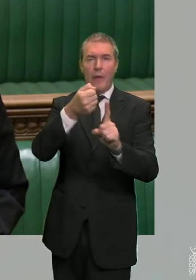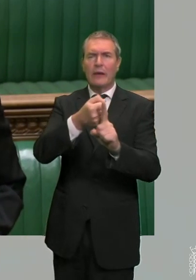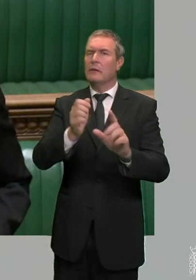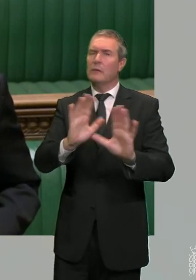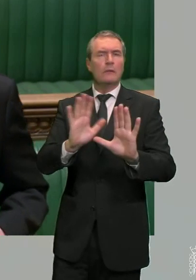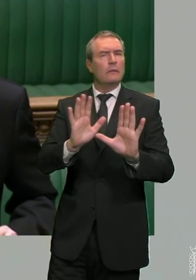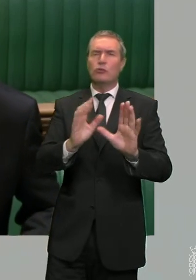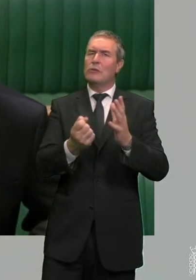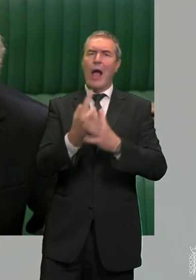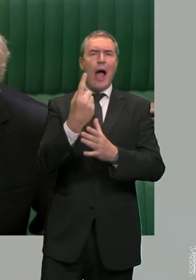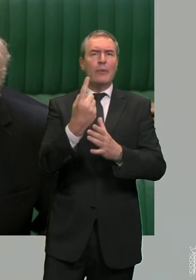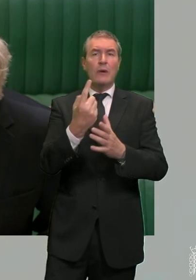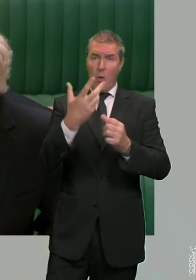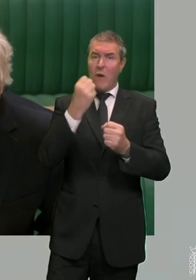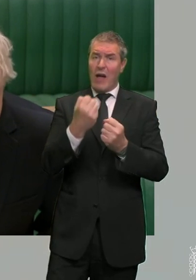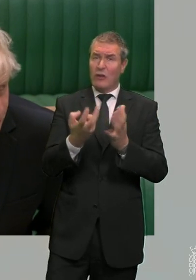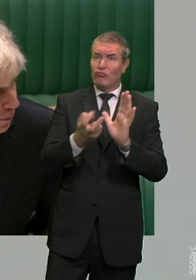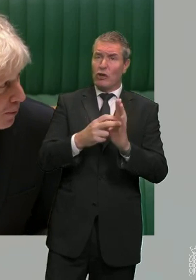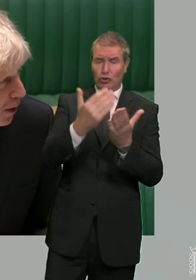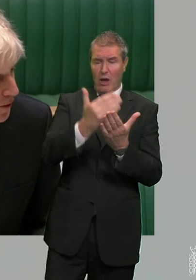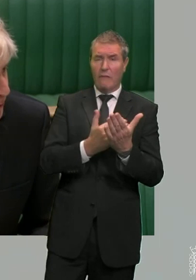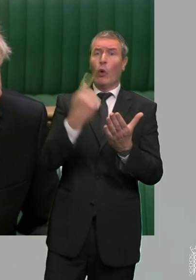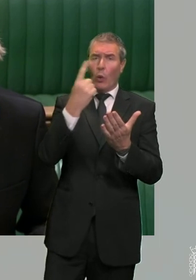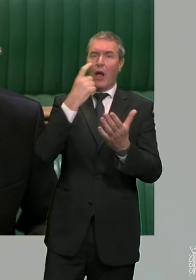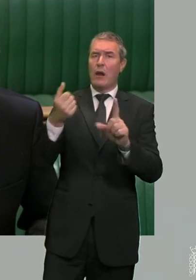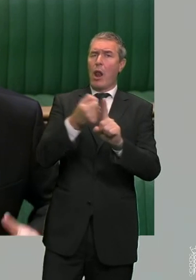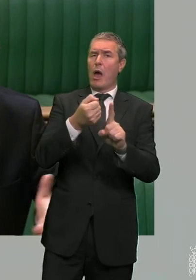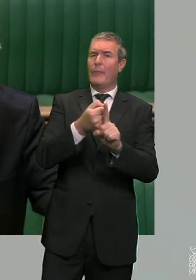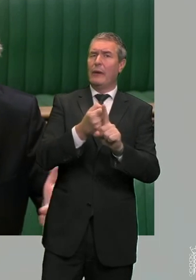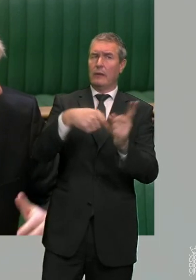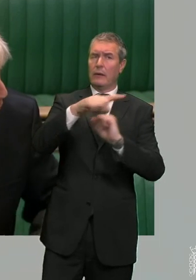We put in a register for lobbyists.